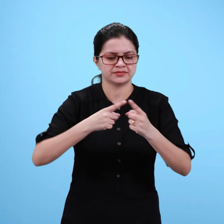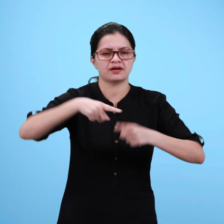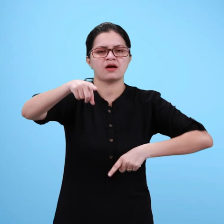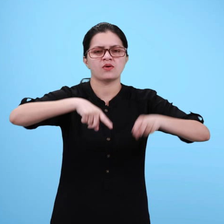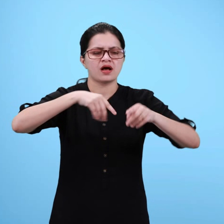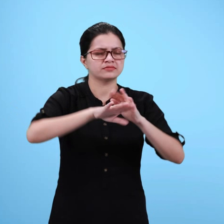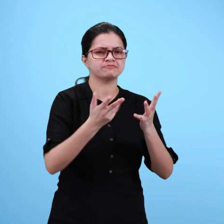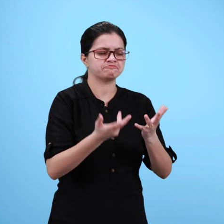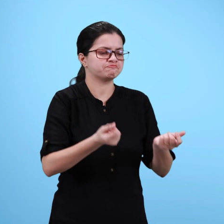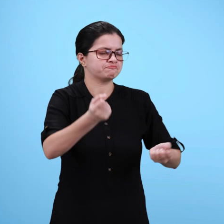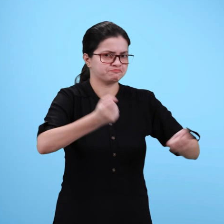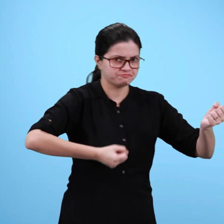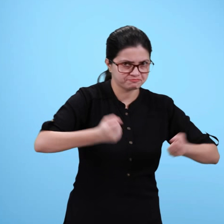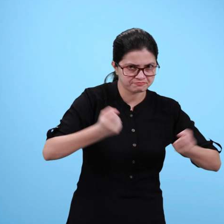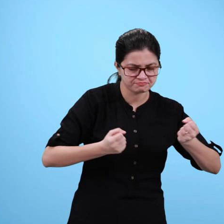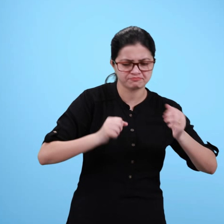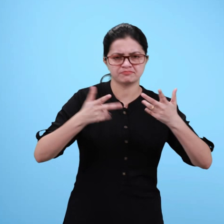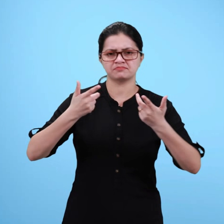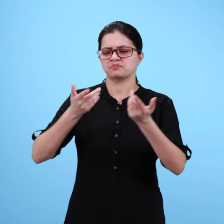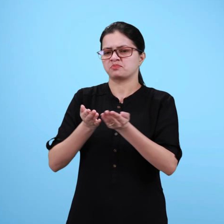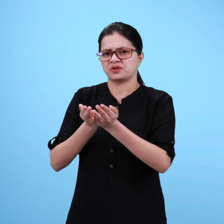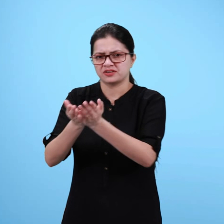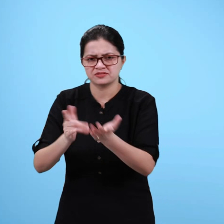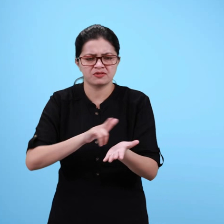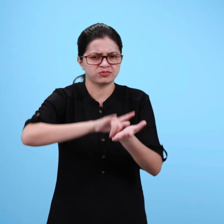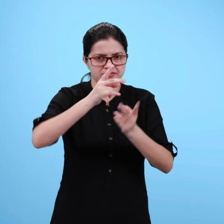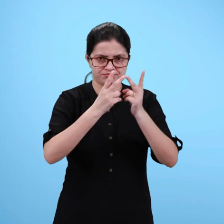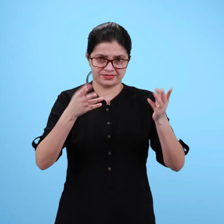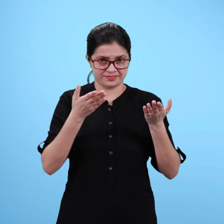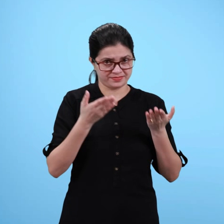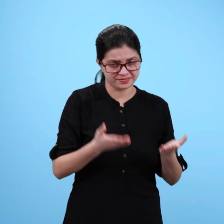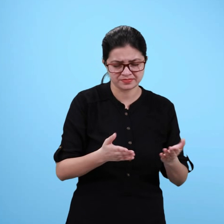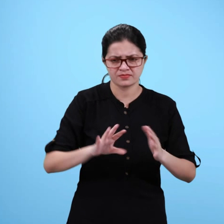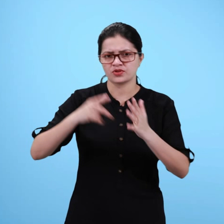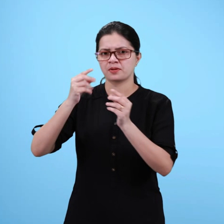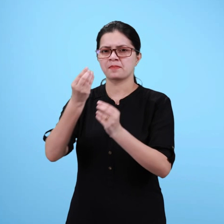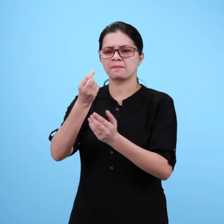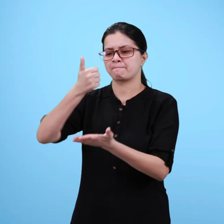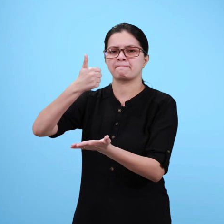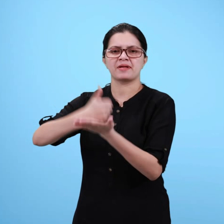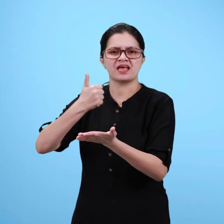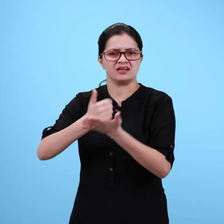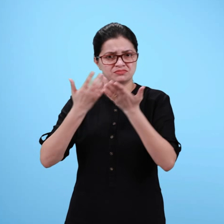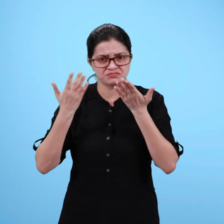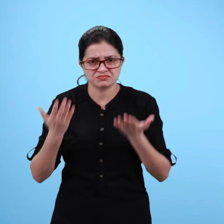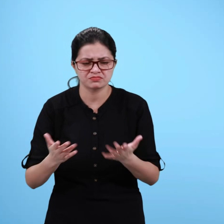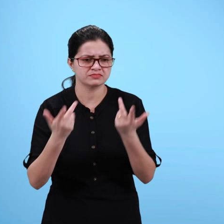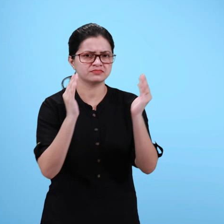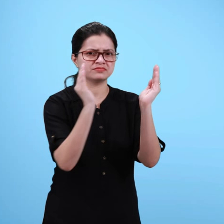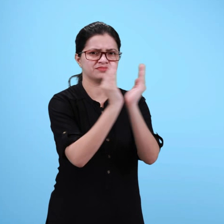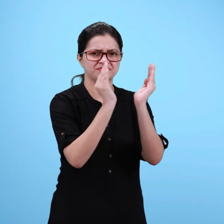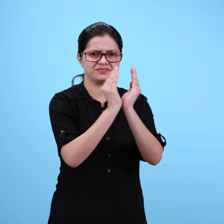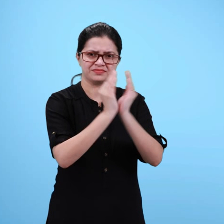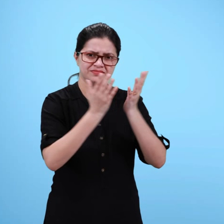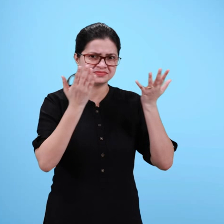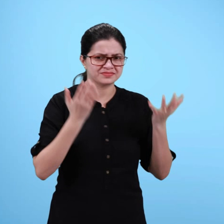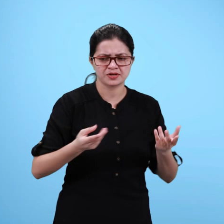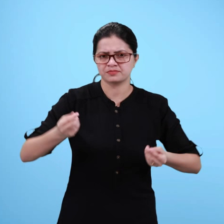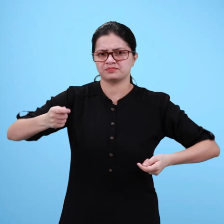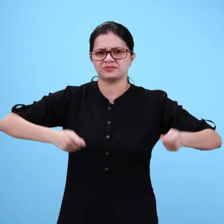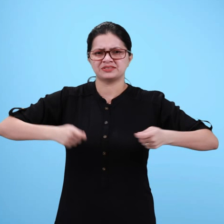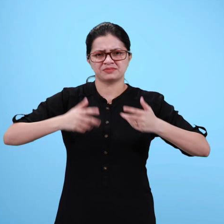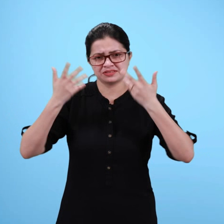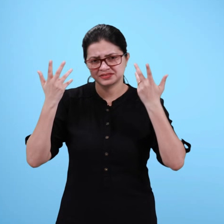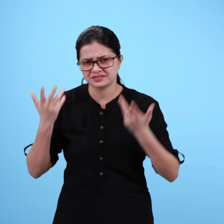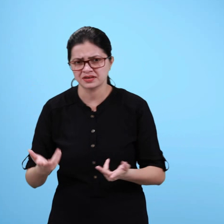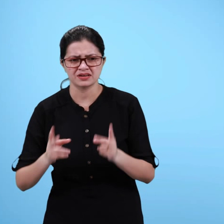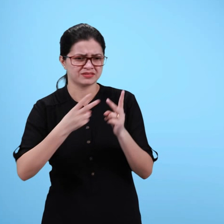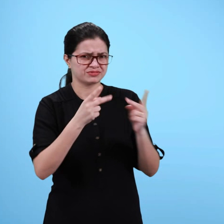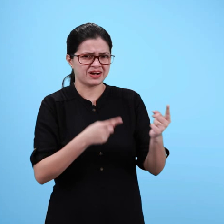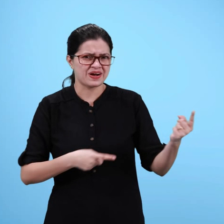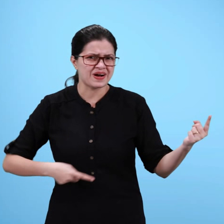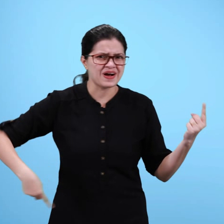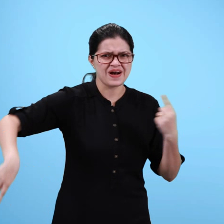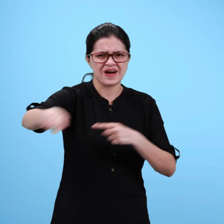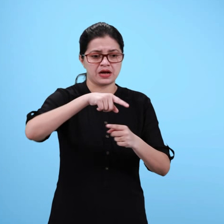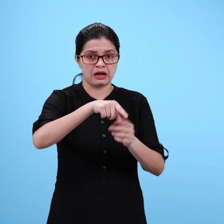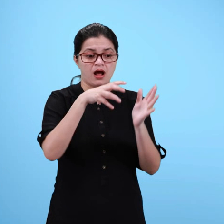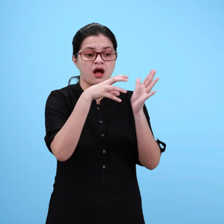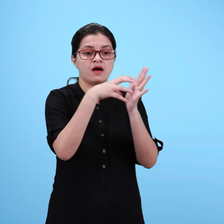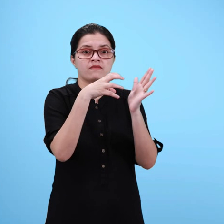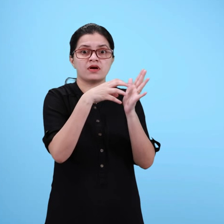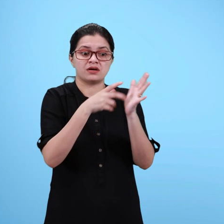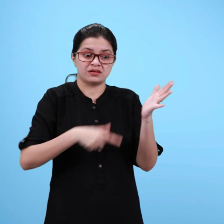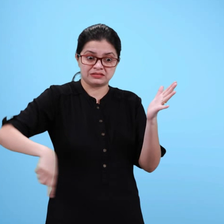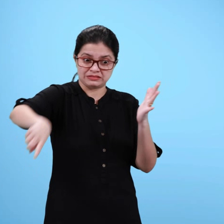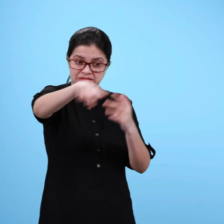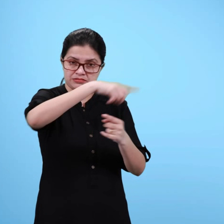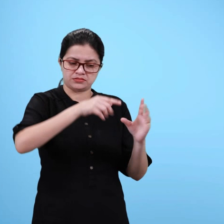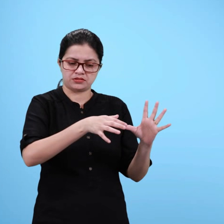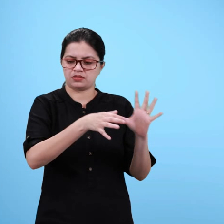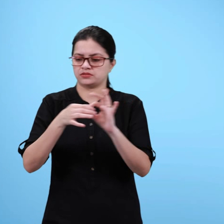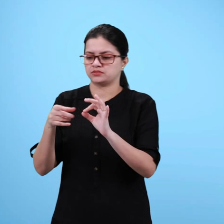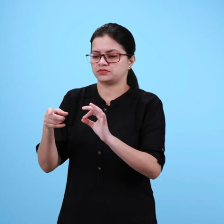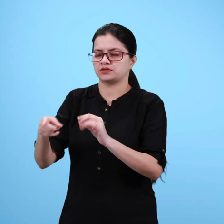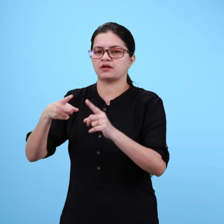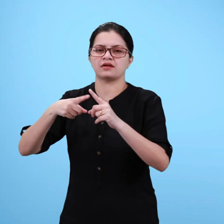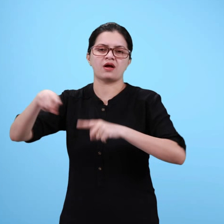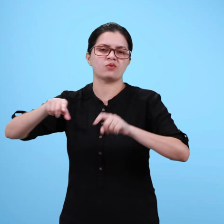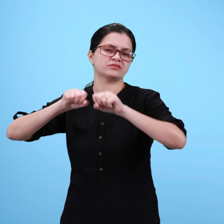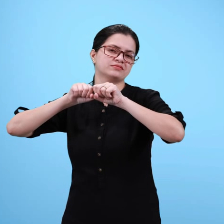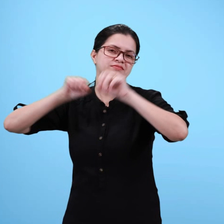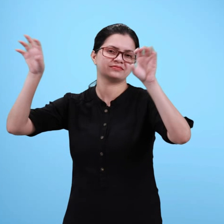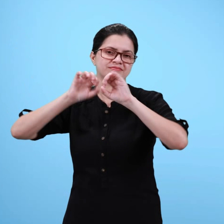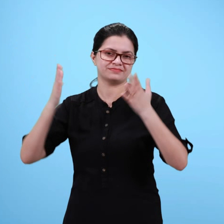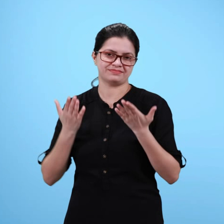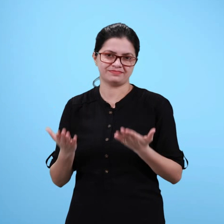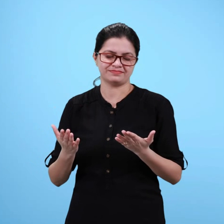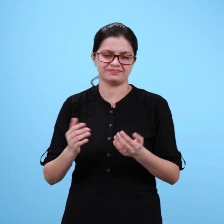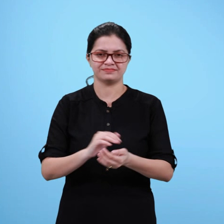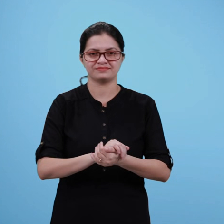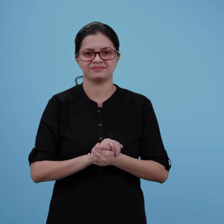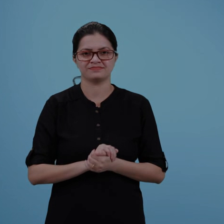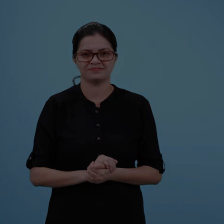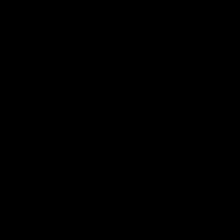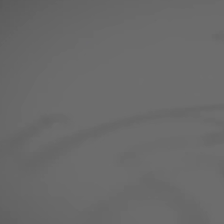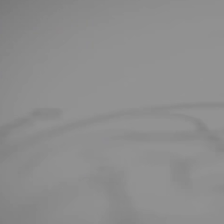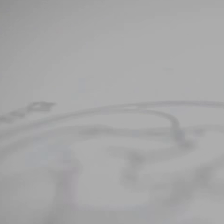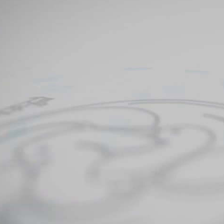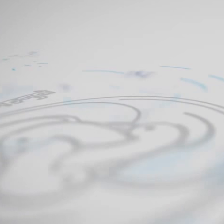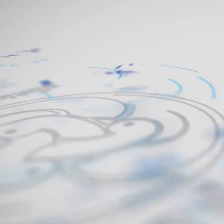Transport, trade, banking, insurance and advertising are examples of tertiary activities.